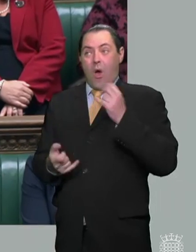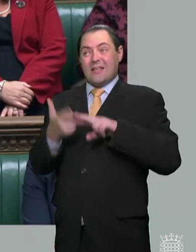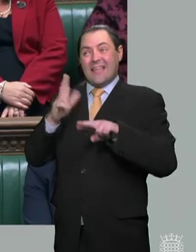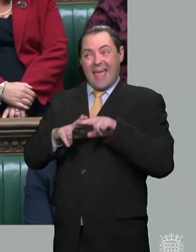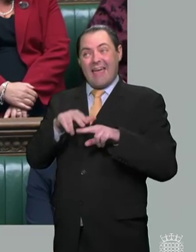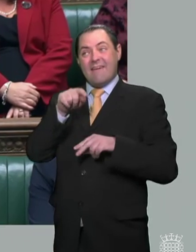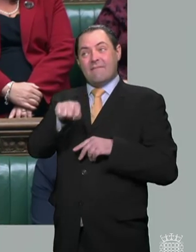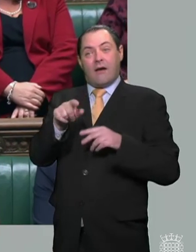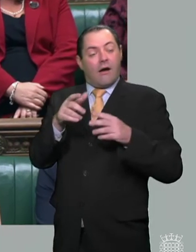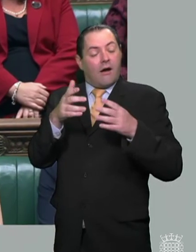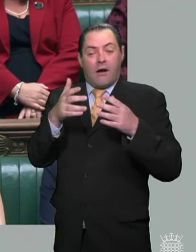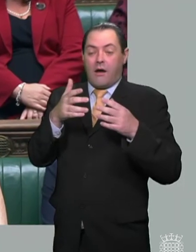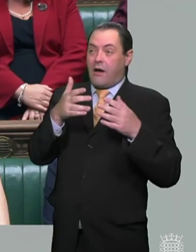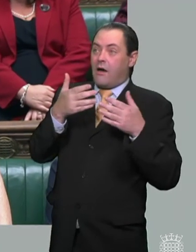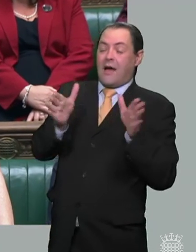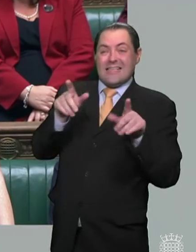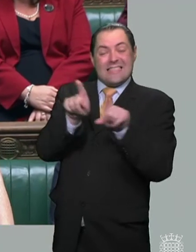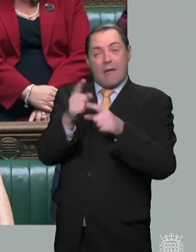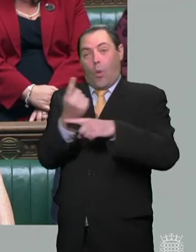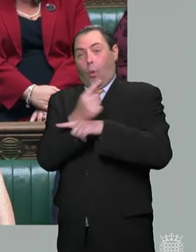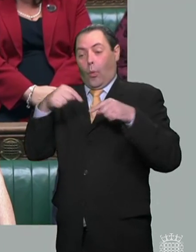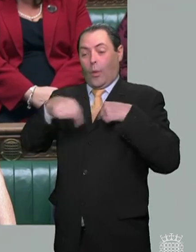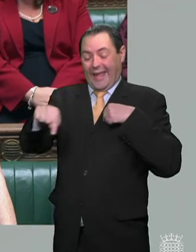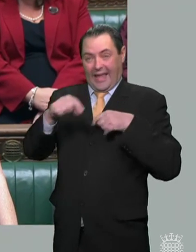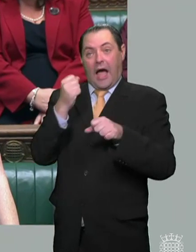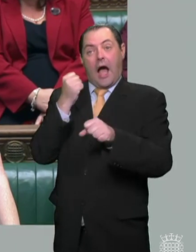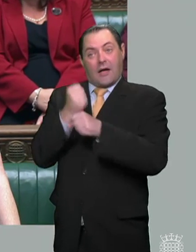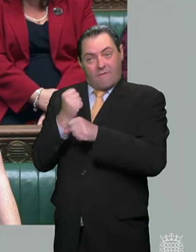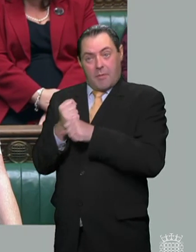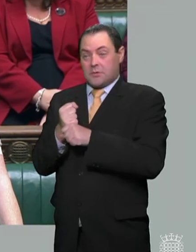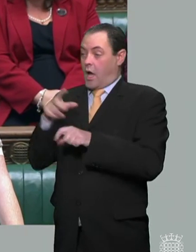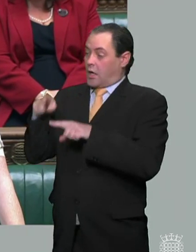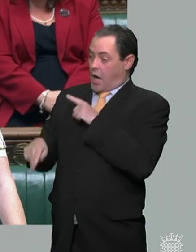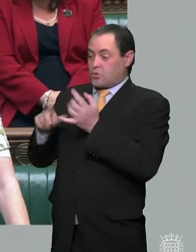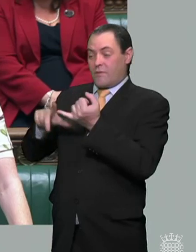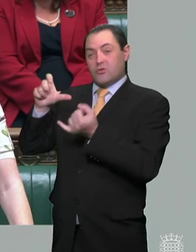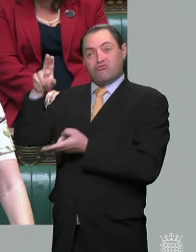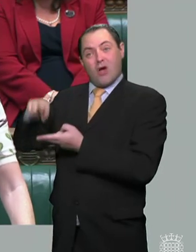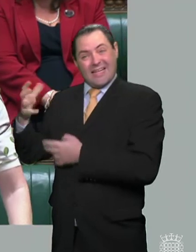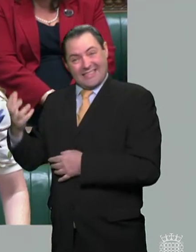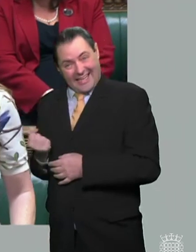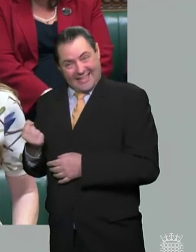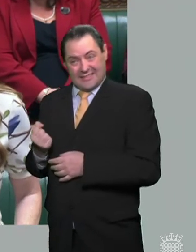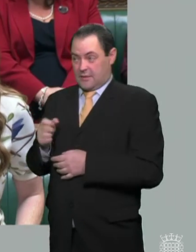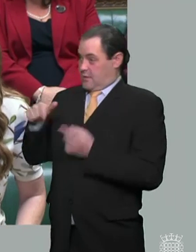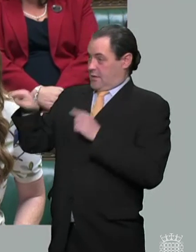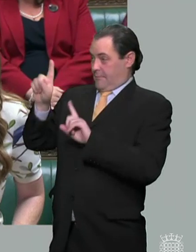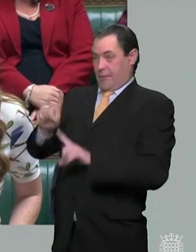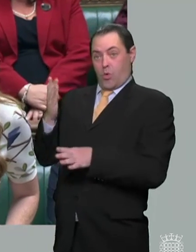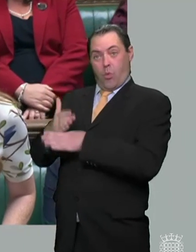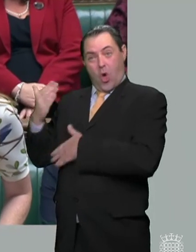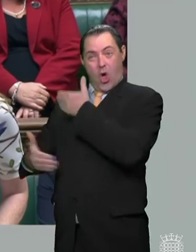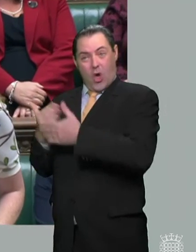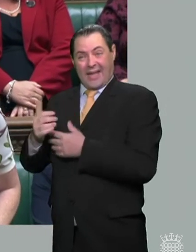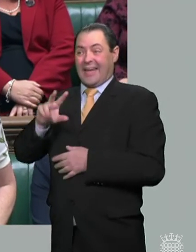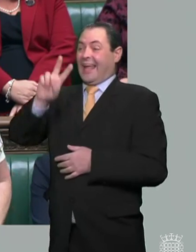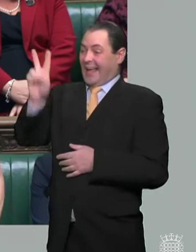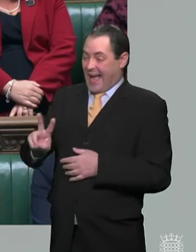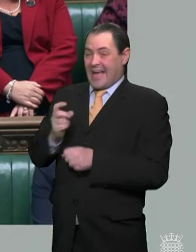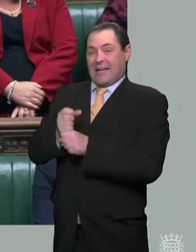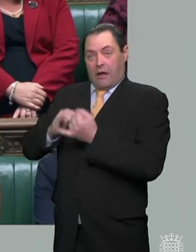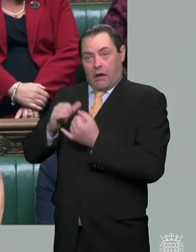The very same week that the Government are cutting universal credit, working people face soaring energy bills.